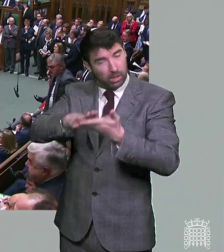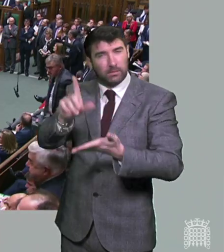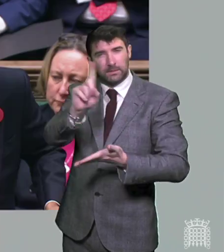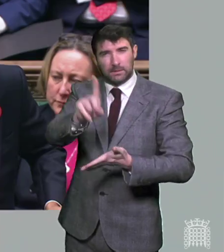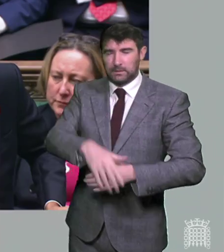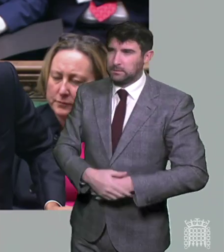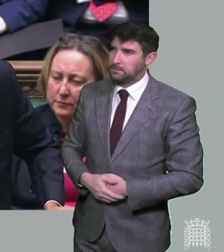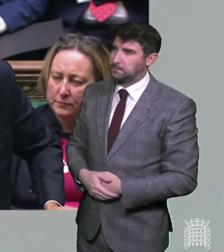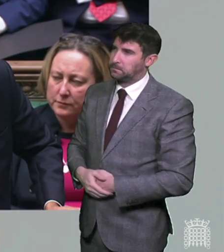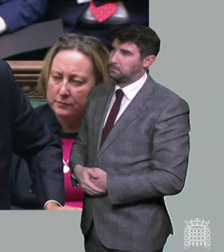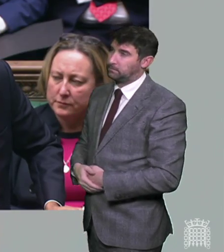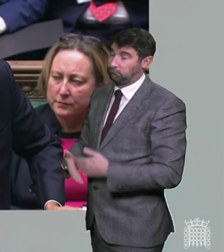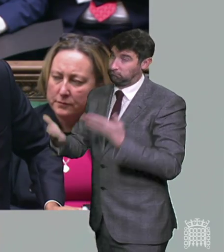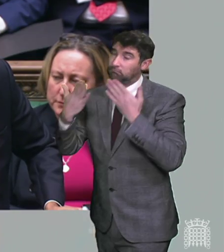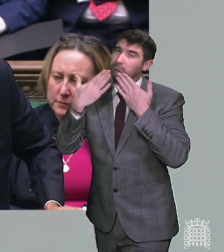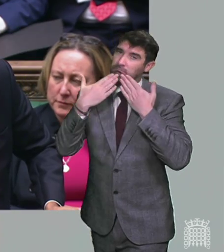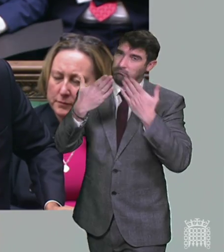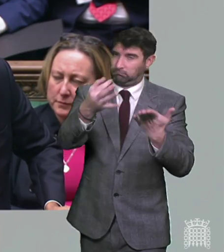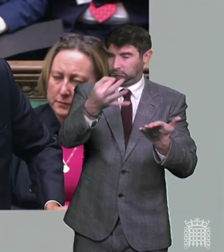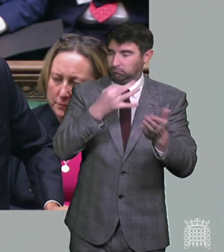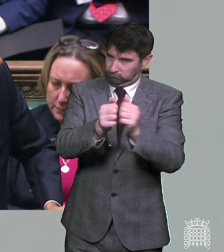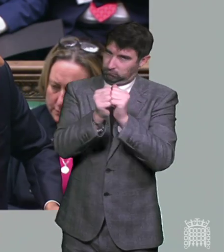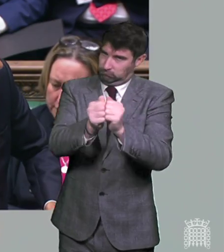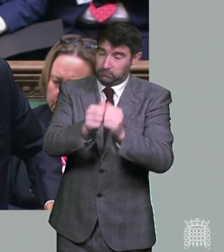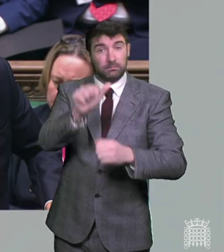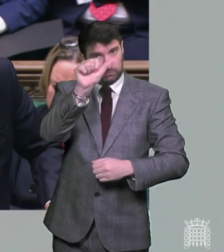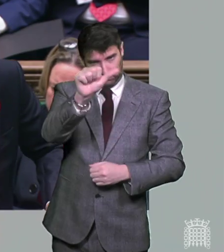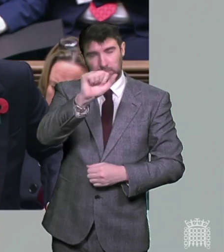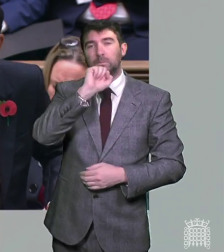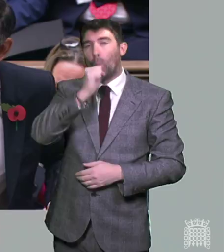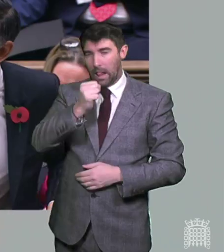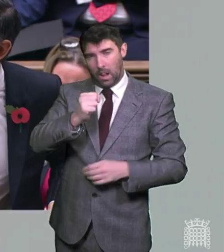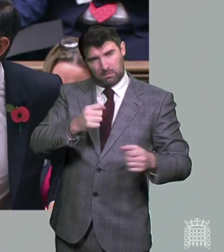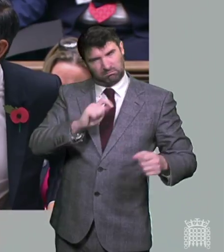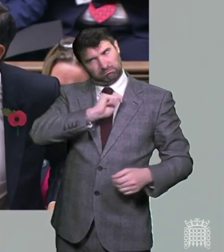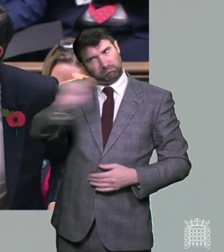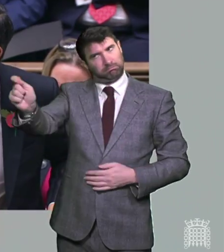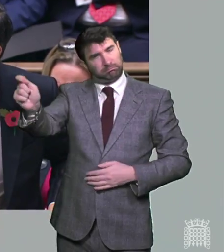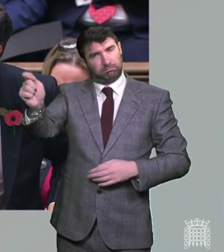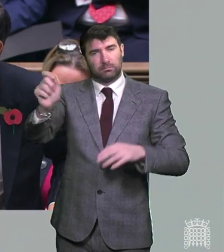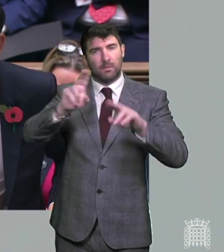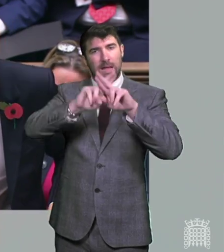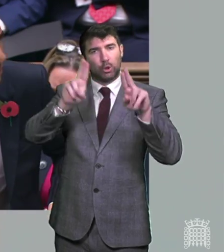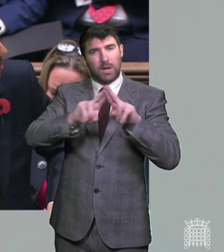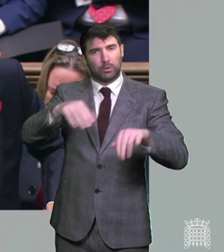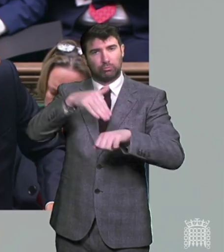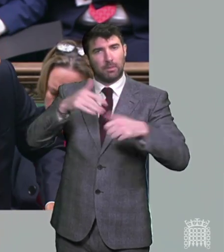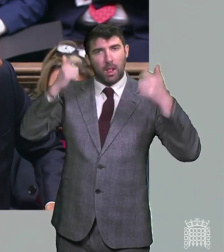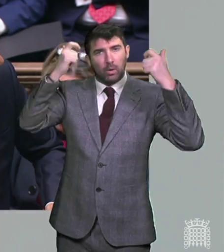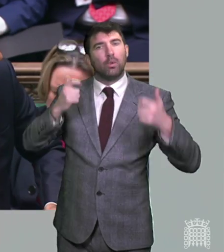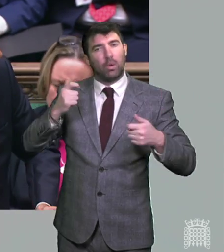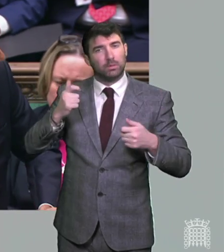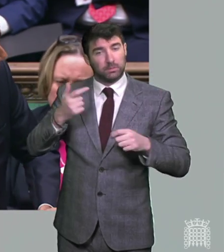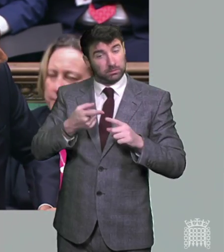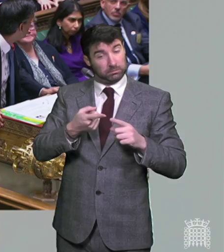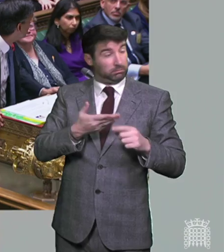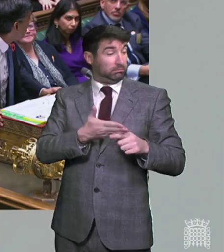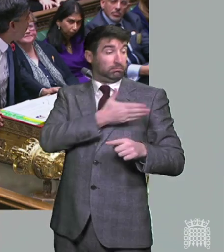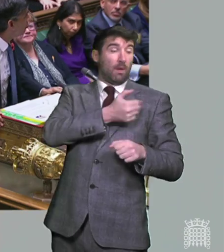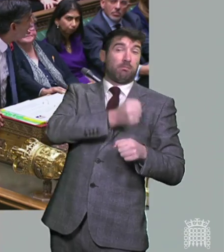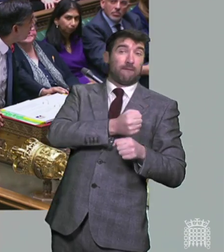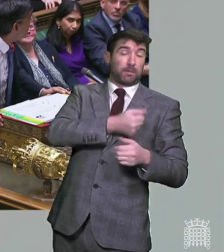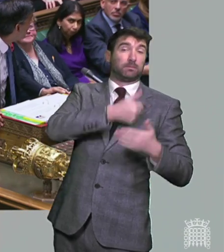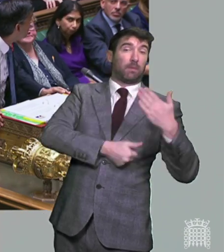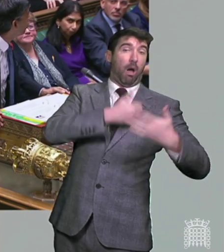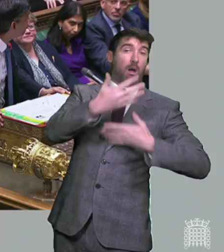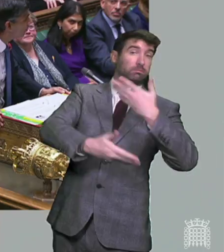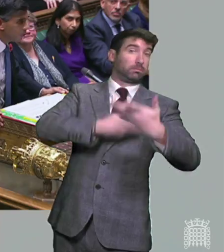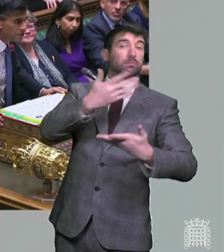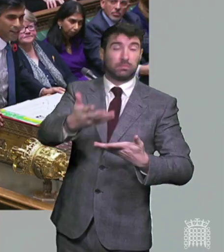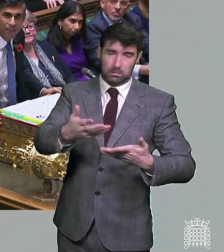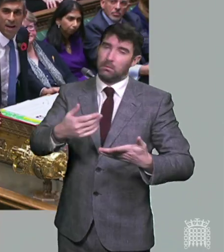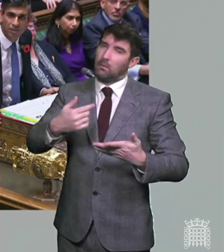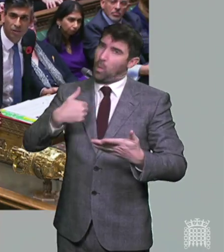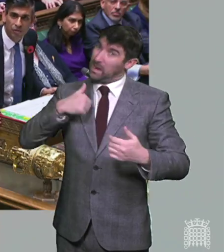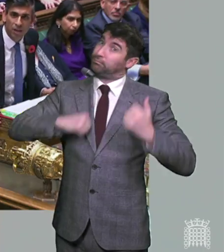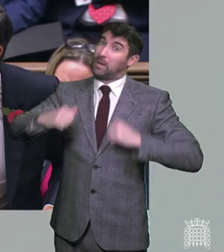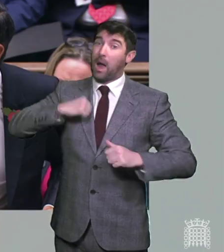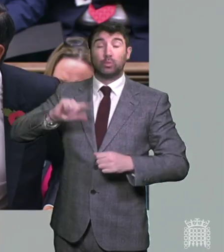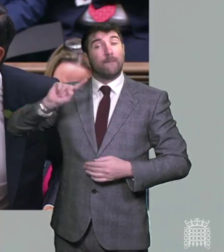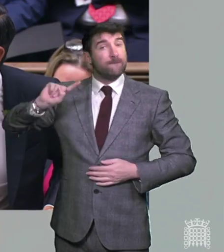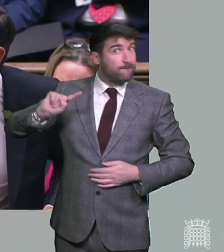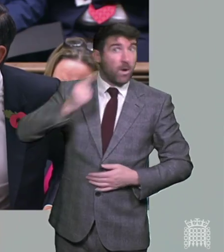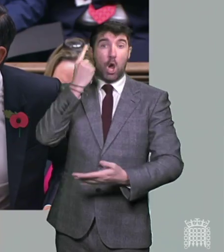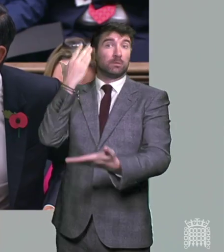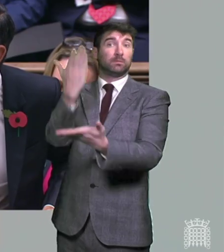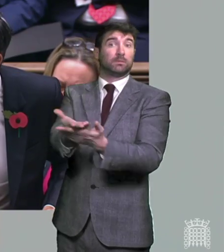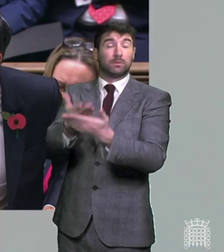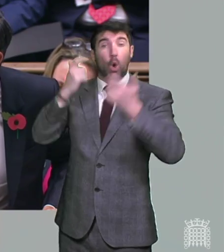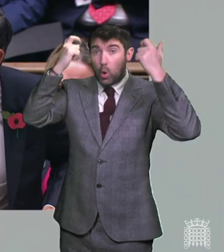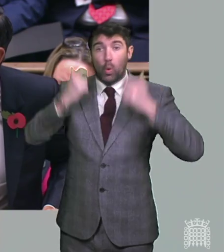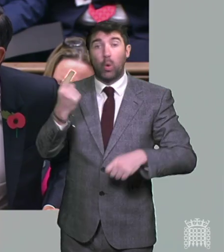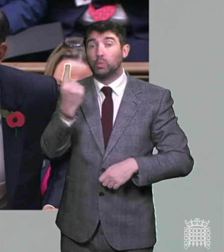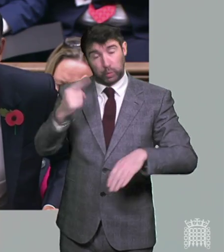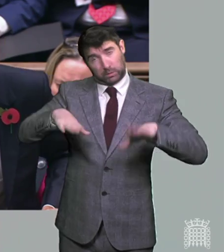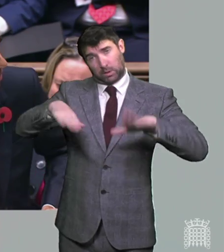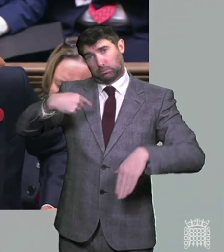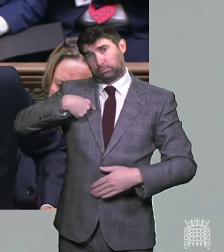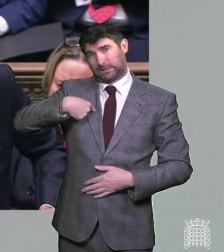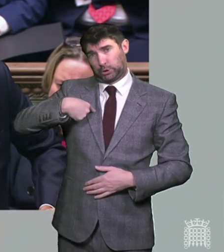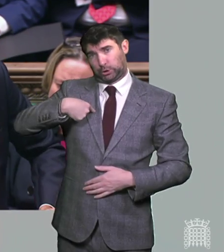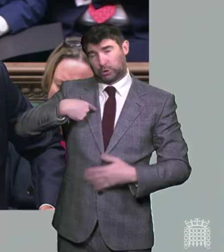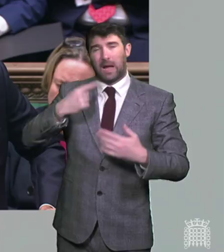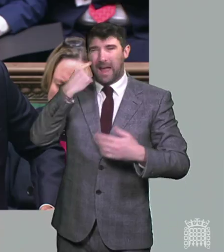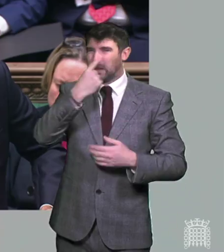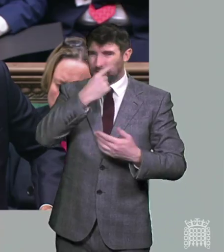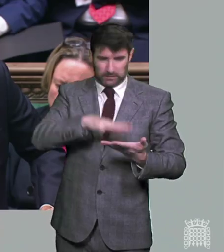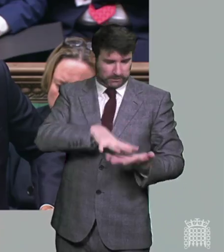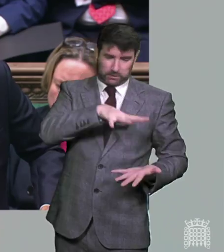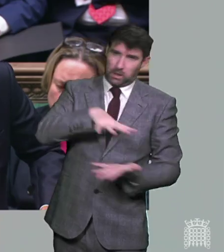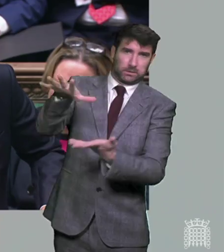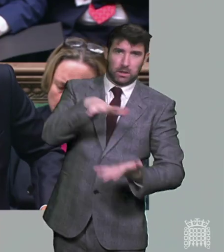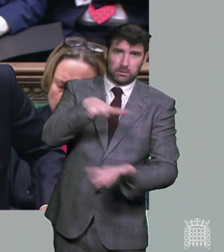I thank the honourable Gentleman for his question, which is absolutely right. I can confirm that we will continue with the policy that the previous Government put in place, and we can be proud that we provided, I think, the earliest technical support to gather evidence for future prosecutions at the ICC.